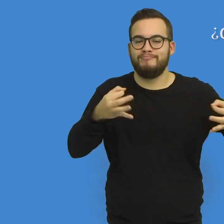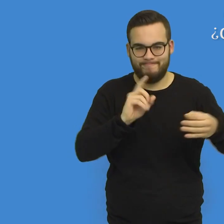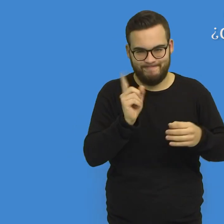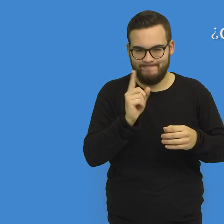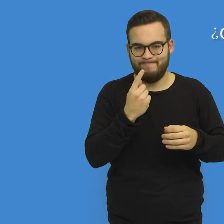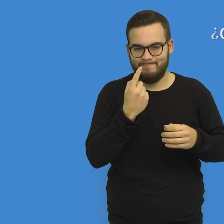no